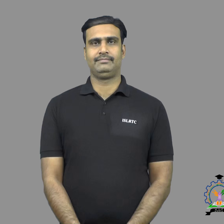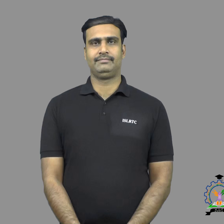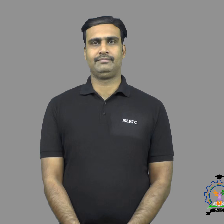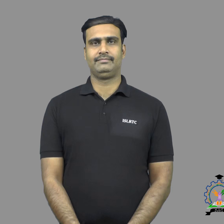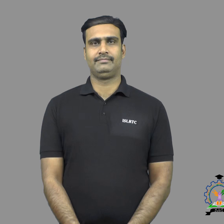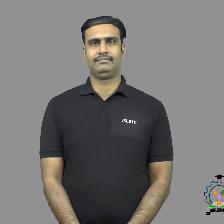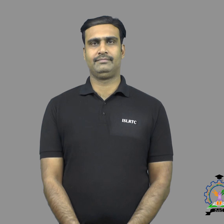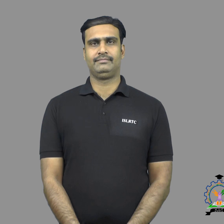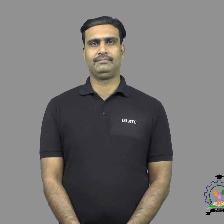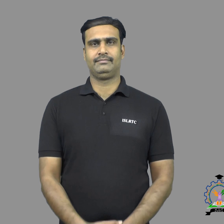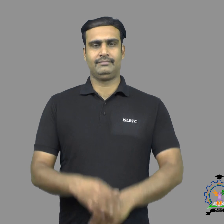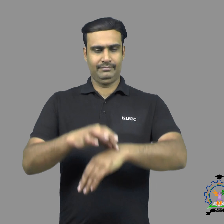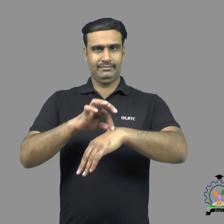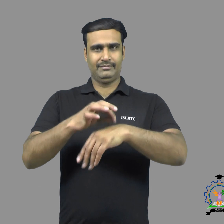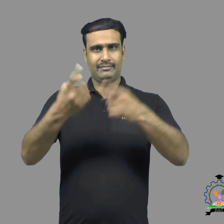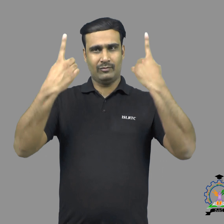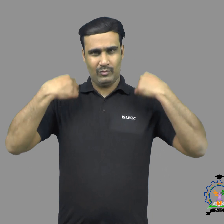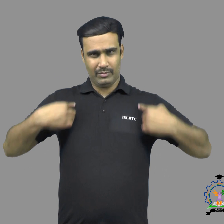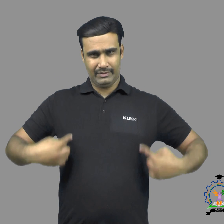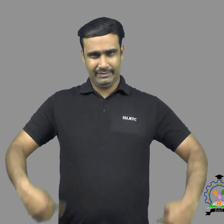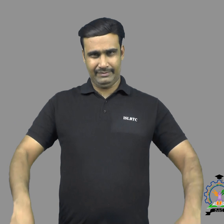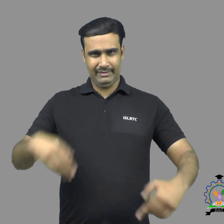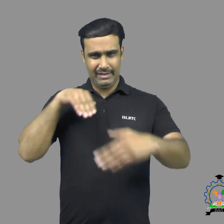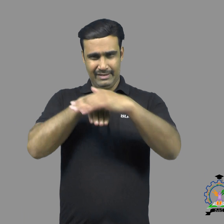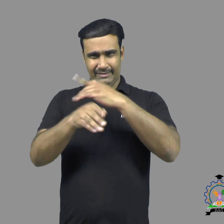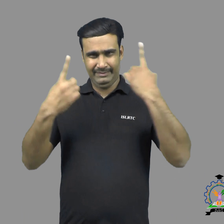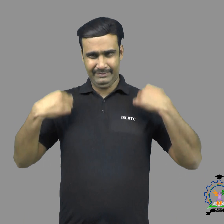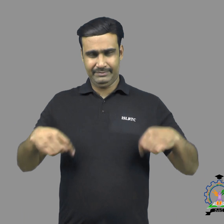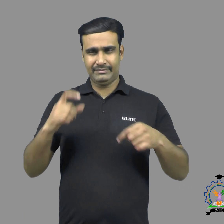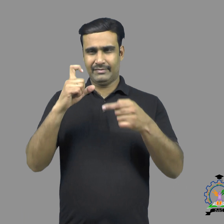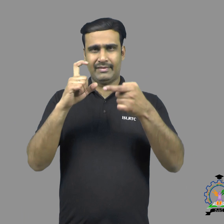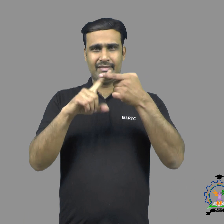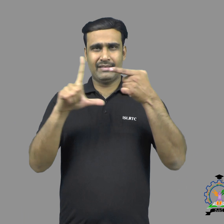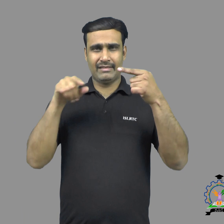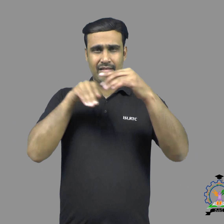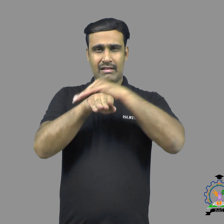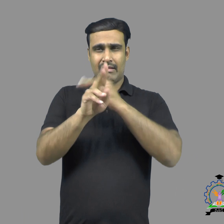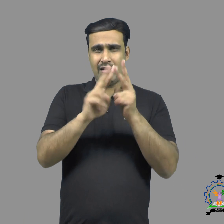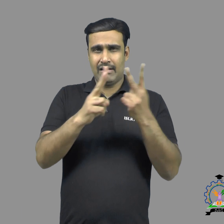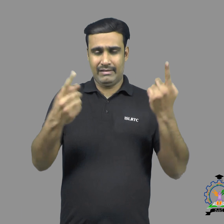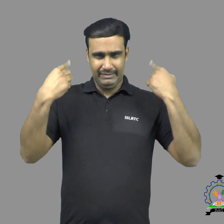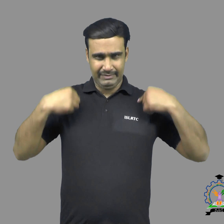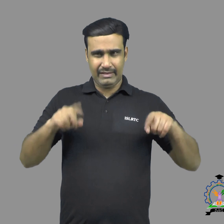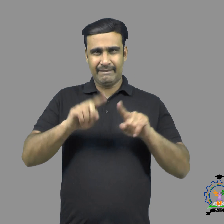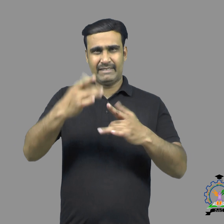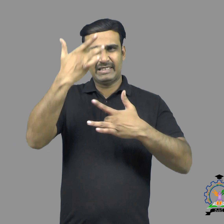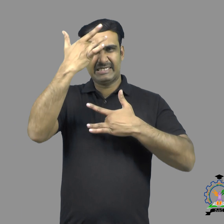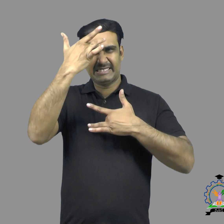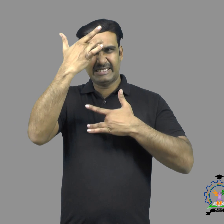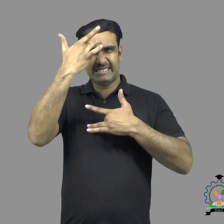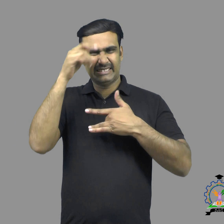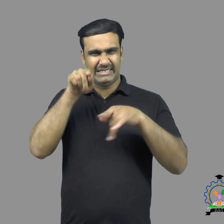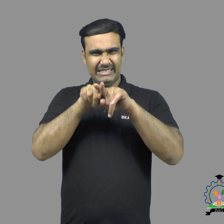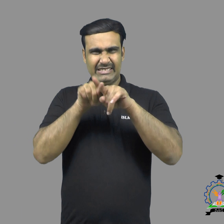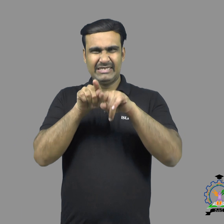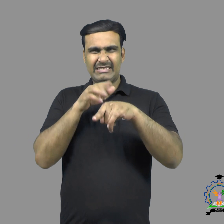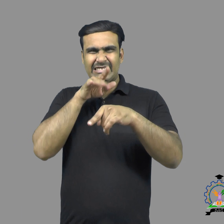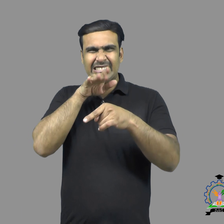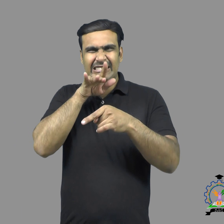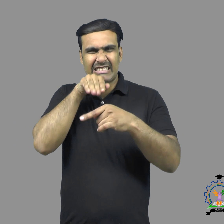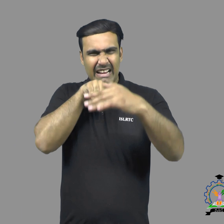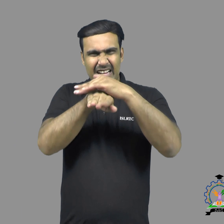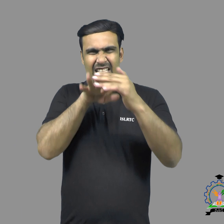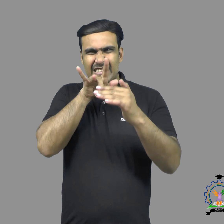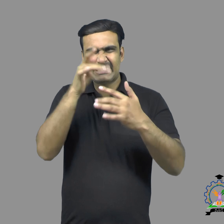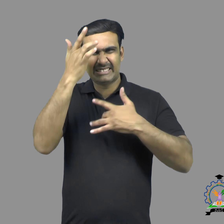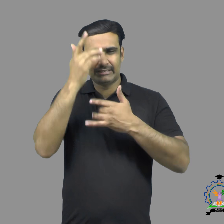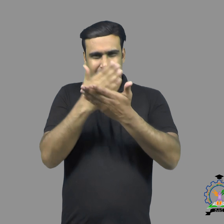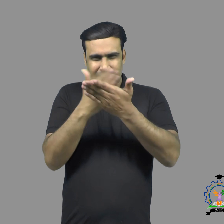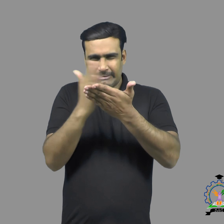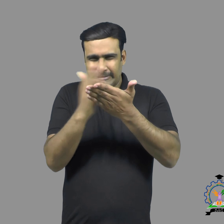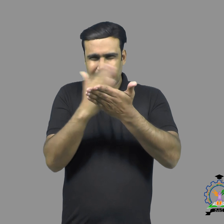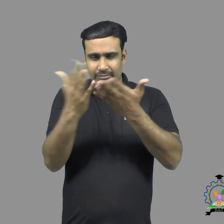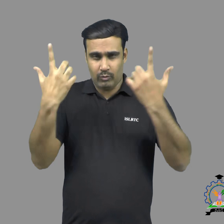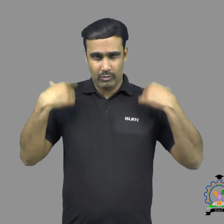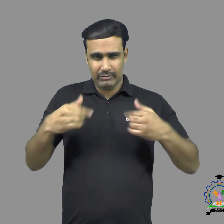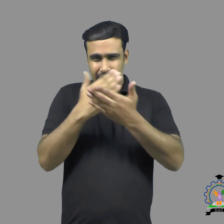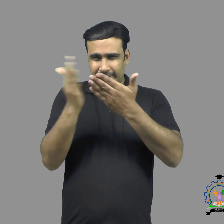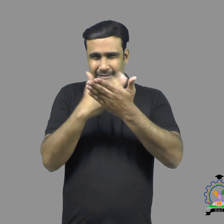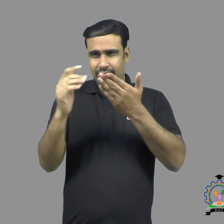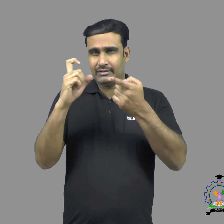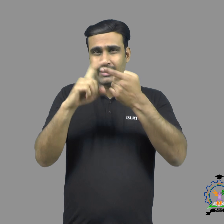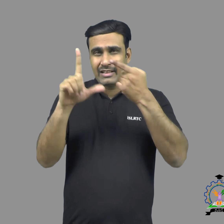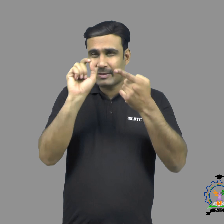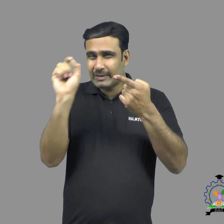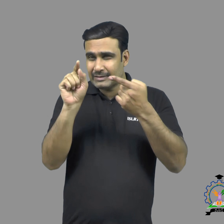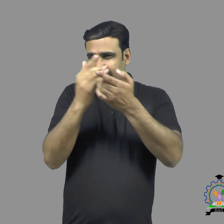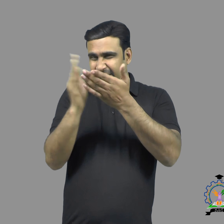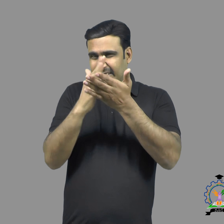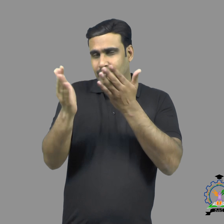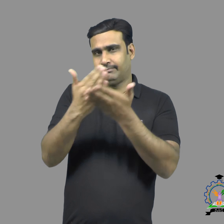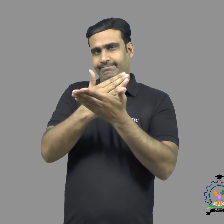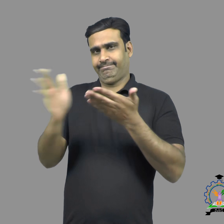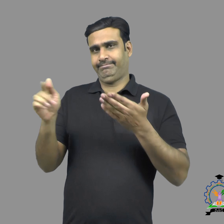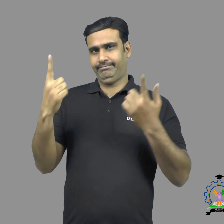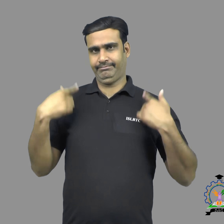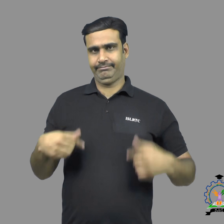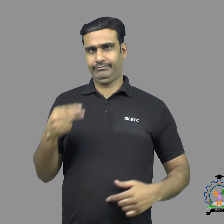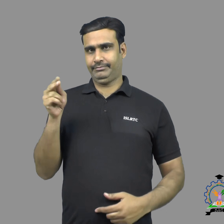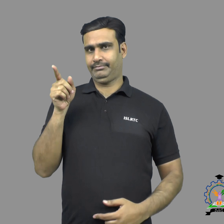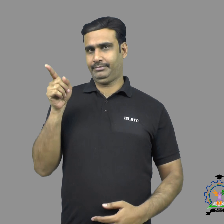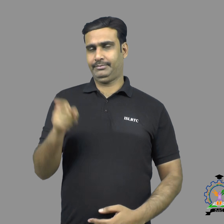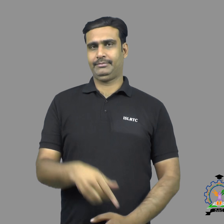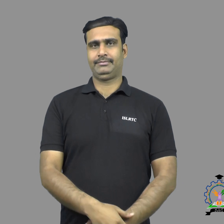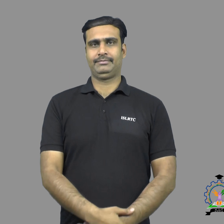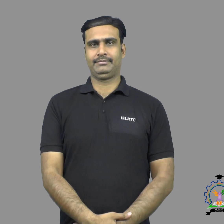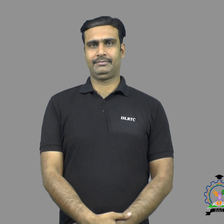Debridement